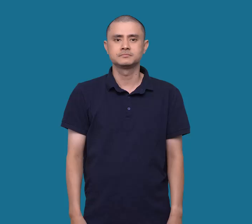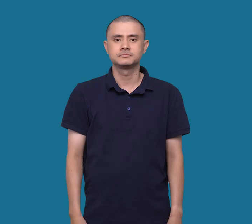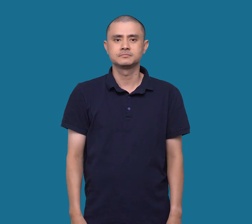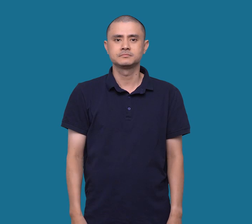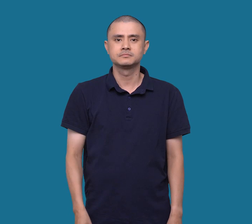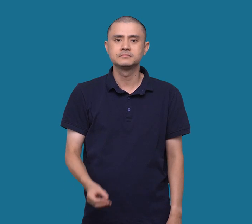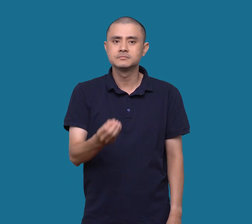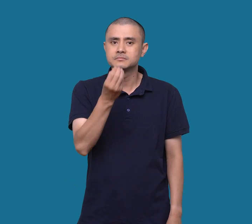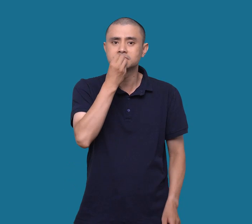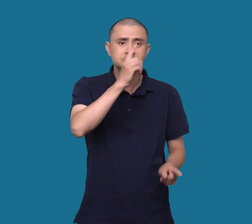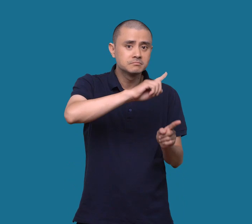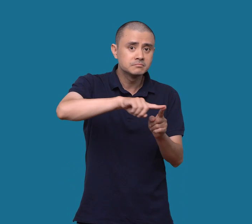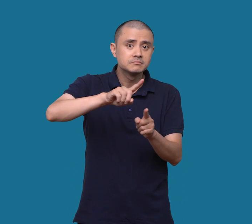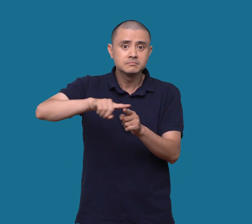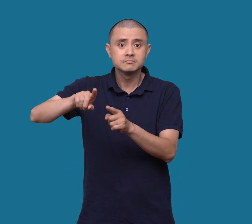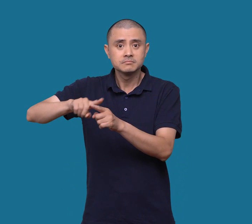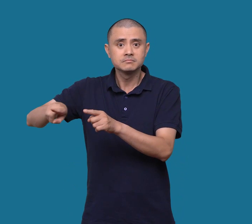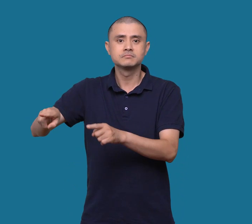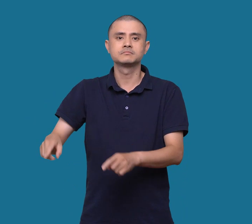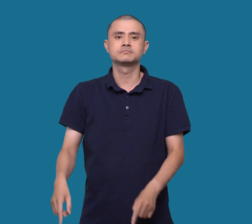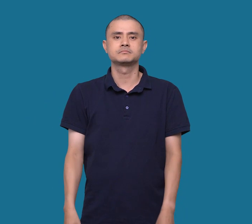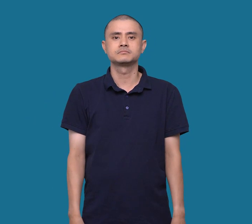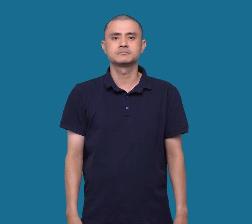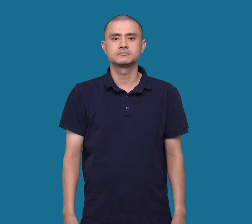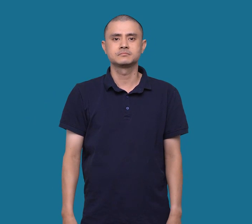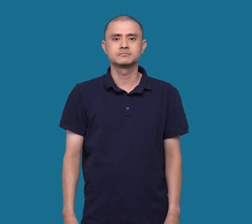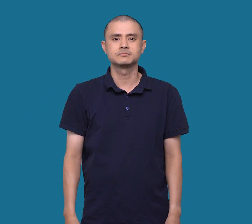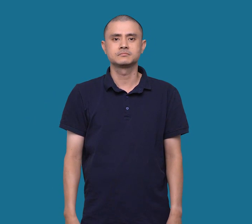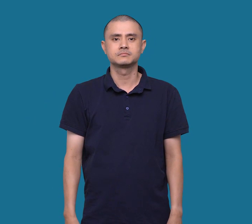đồ ăn